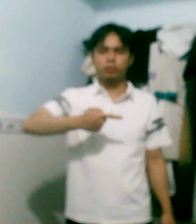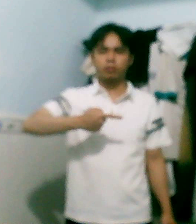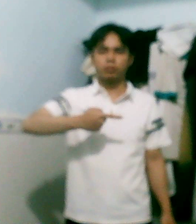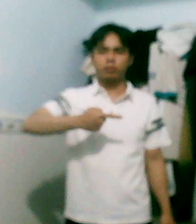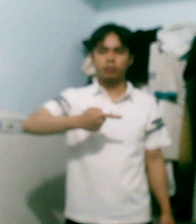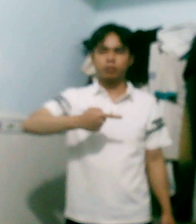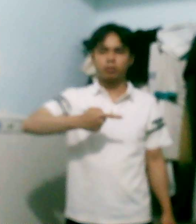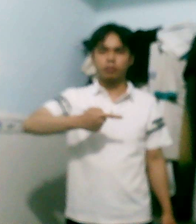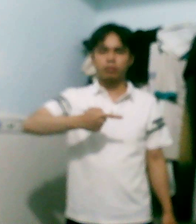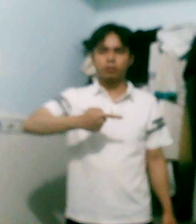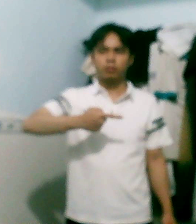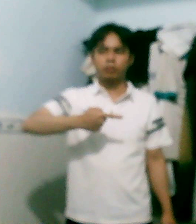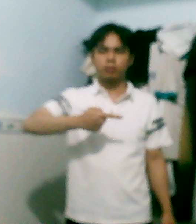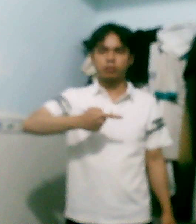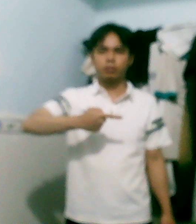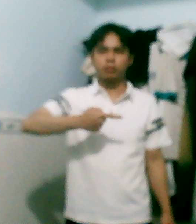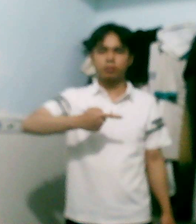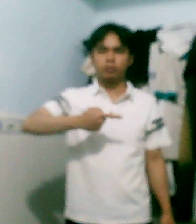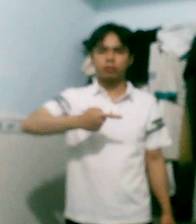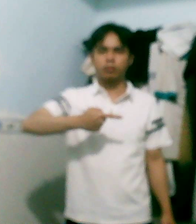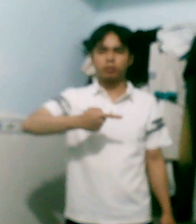g